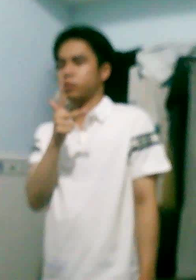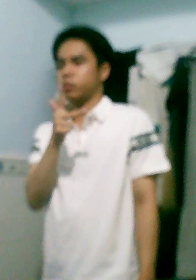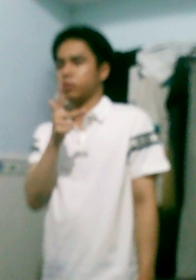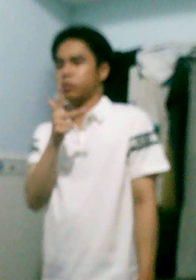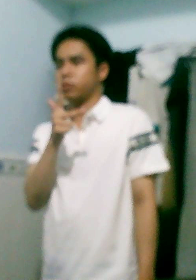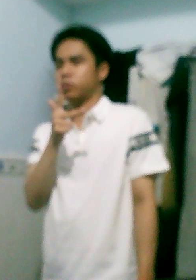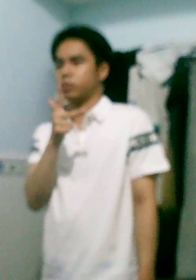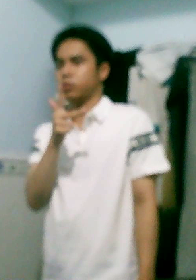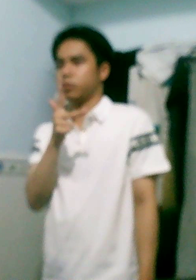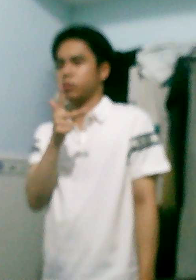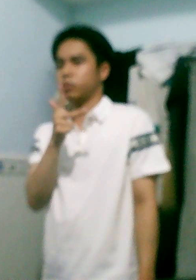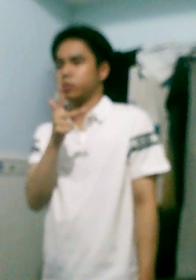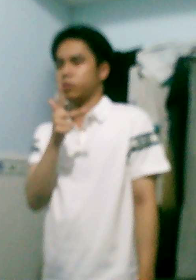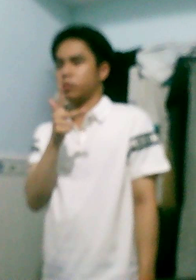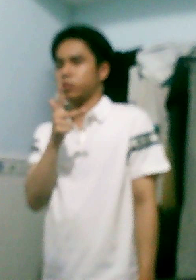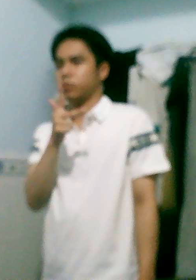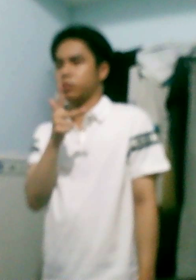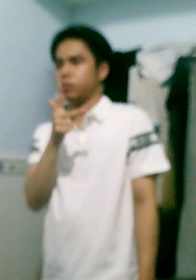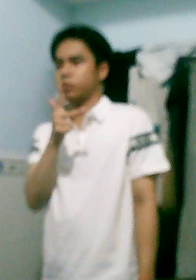k